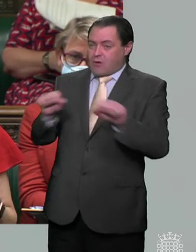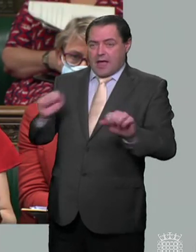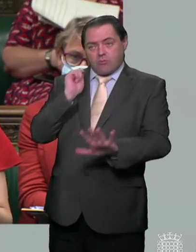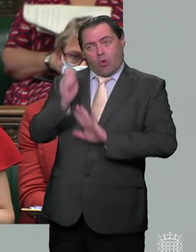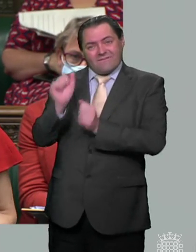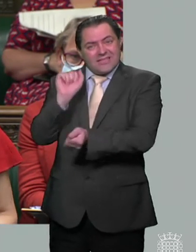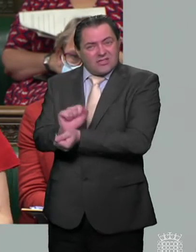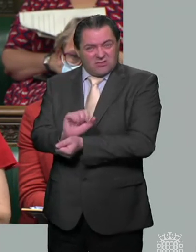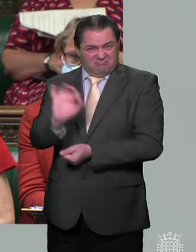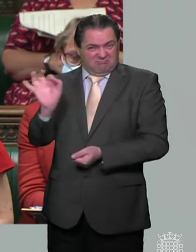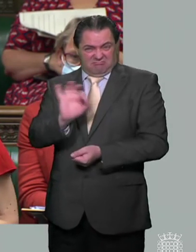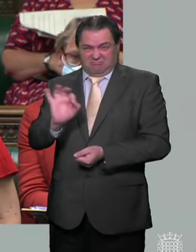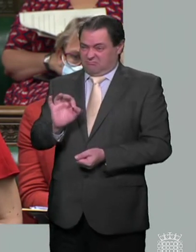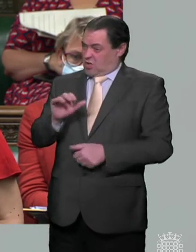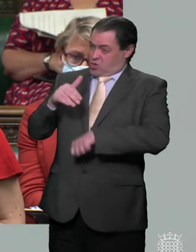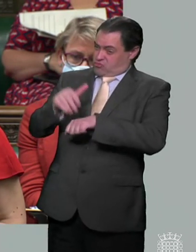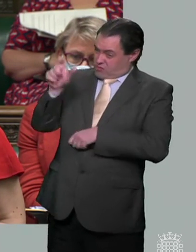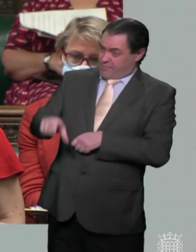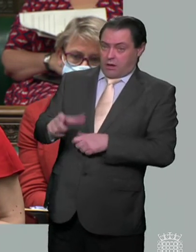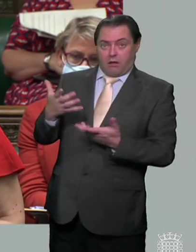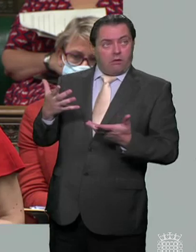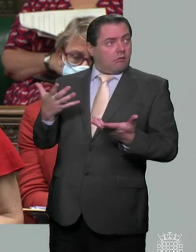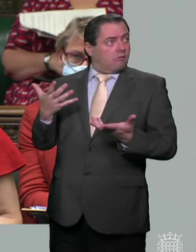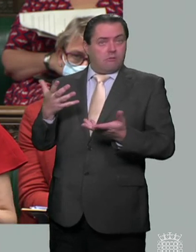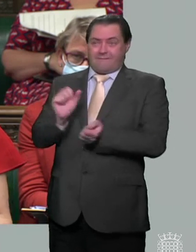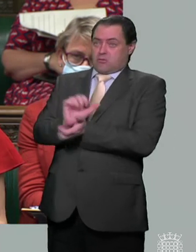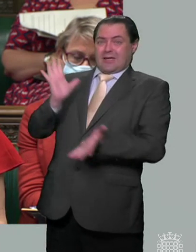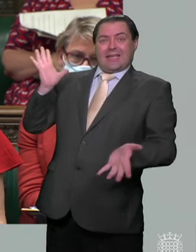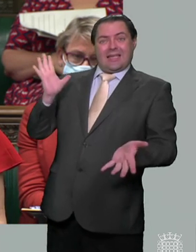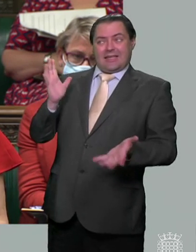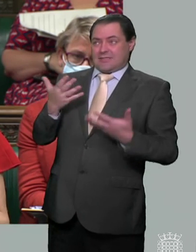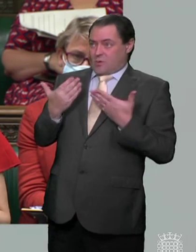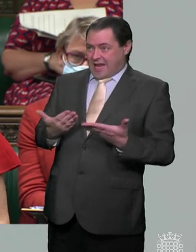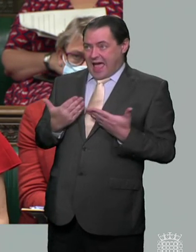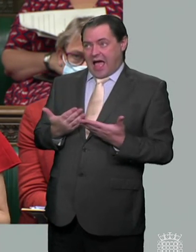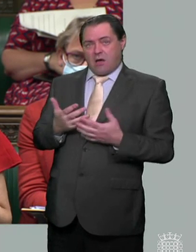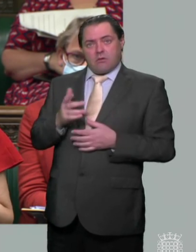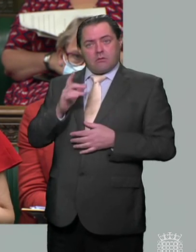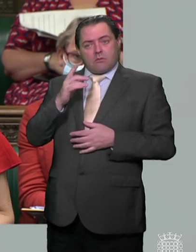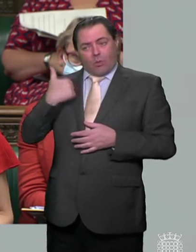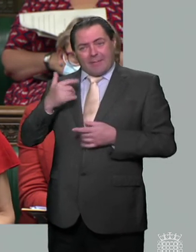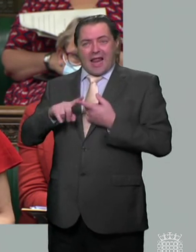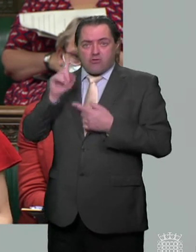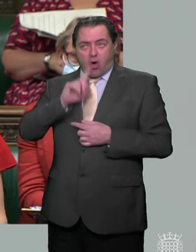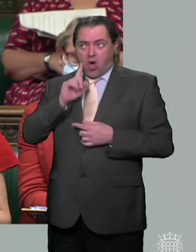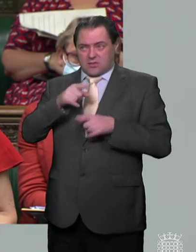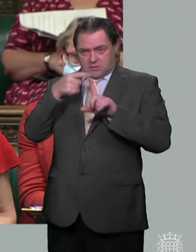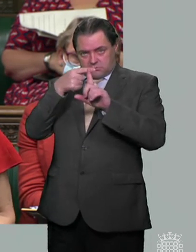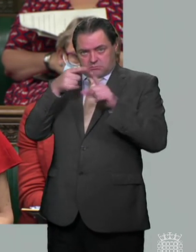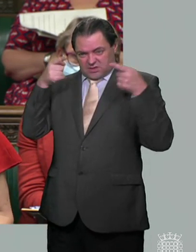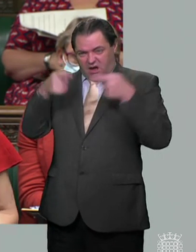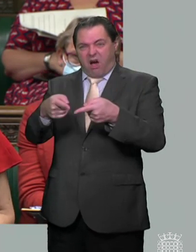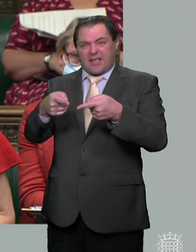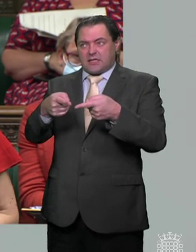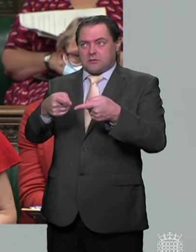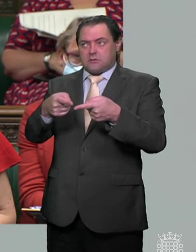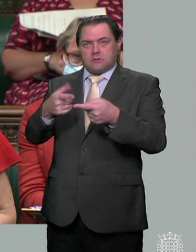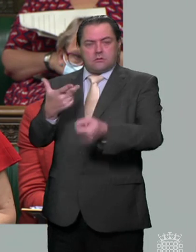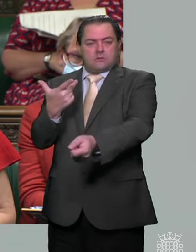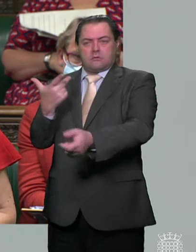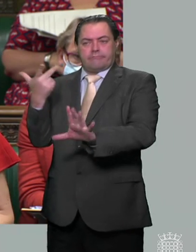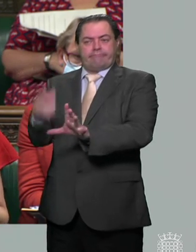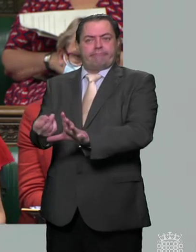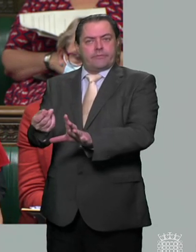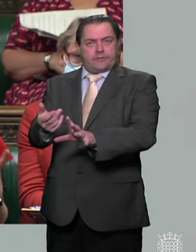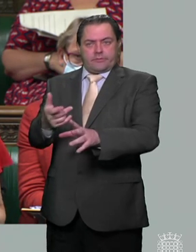Now women and girls—including my own children—are being targeted with a sinister form of spiking through injections.